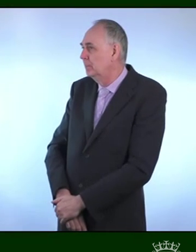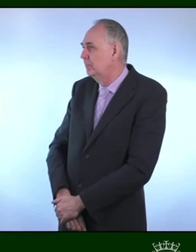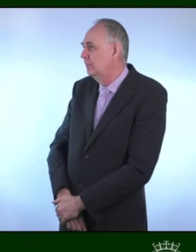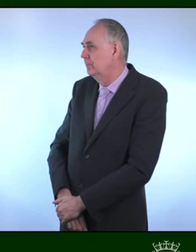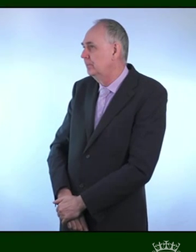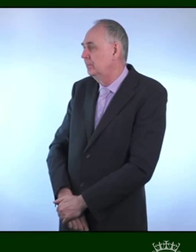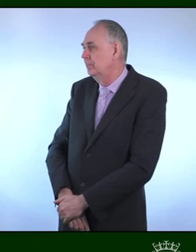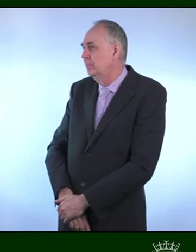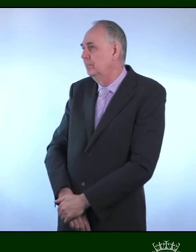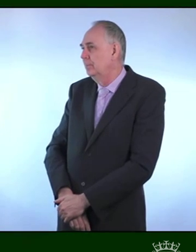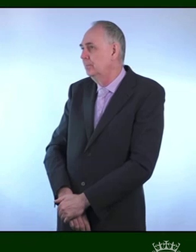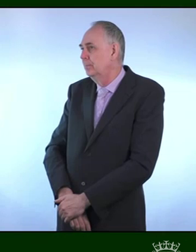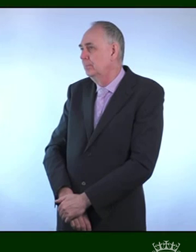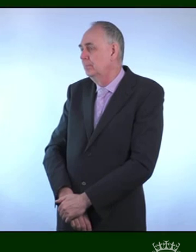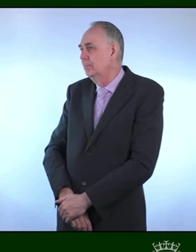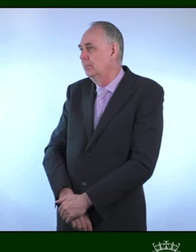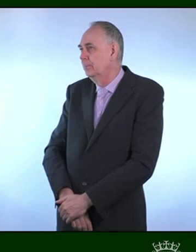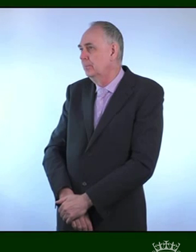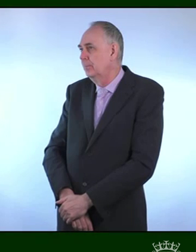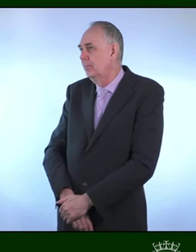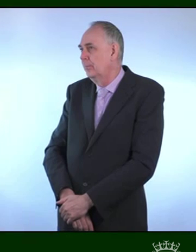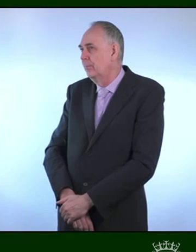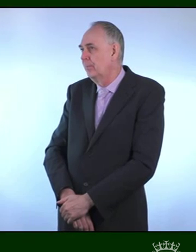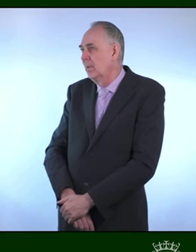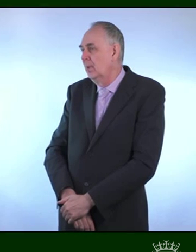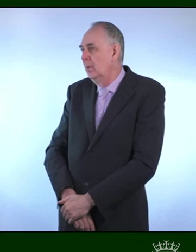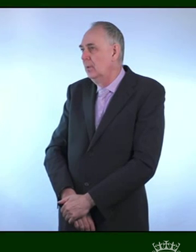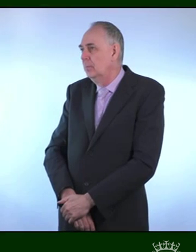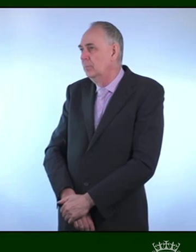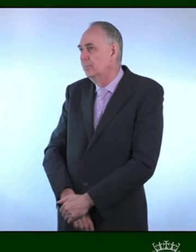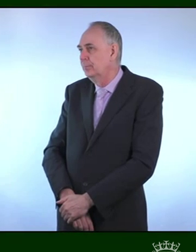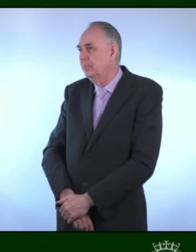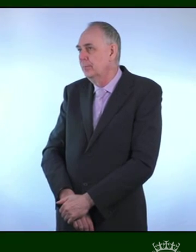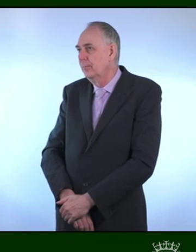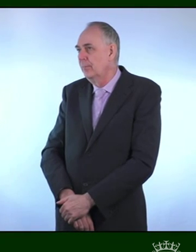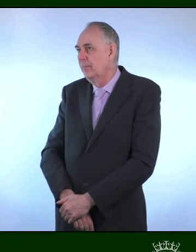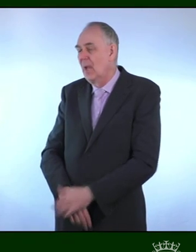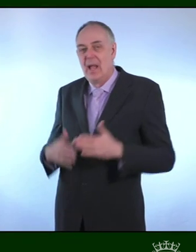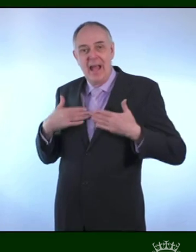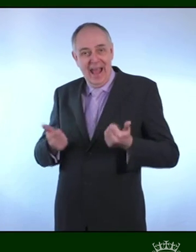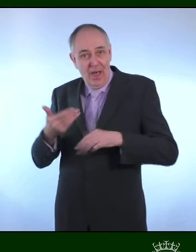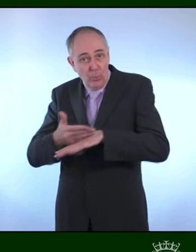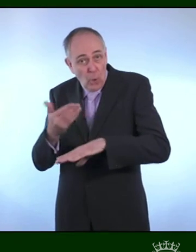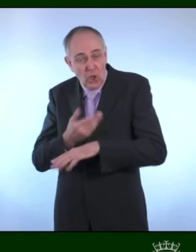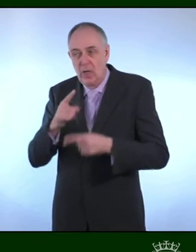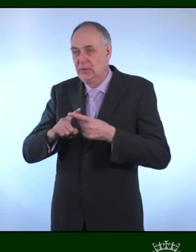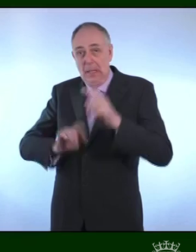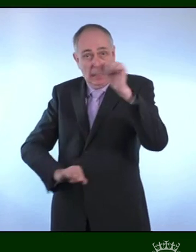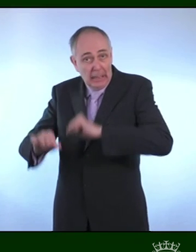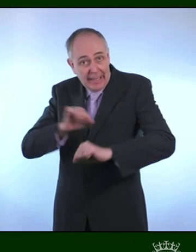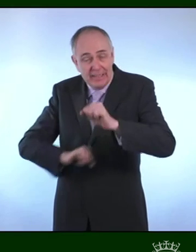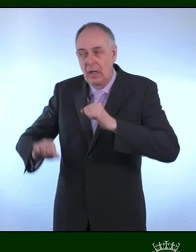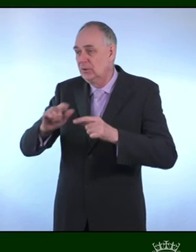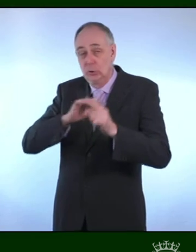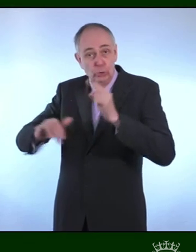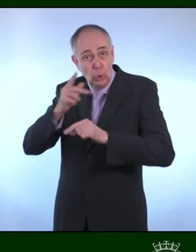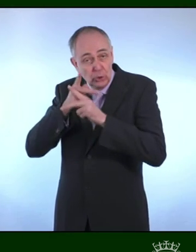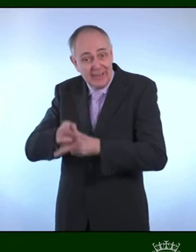I would like to convey Plaid Cymru’s thanks to the health workers, social care workers, teachers, cleaners and all those who are fighting this virus on the frontline.